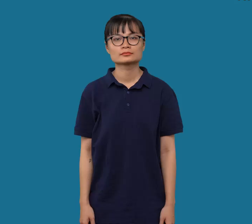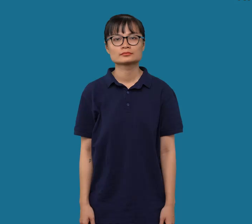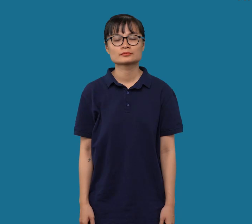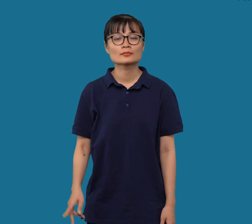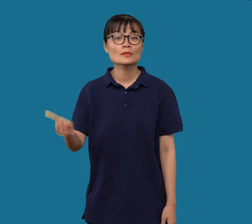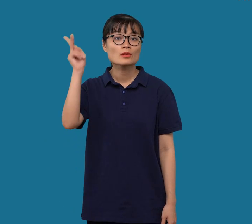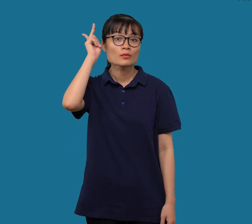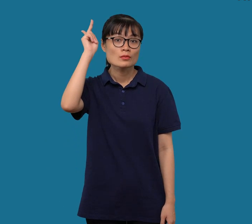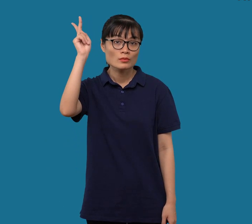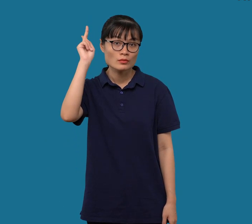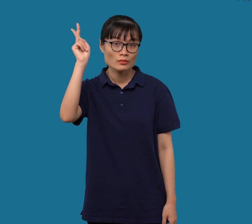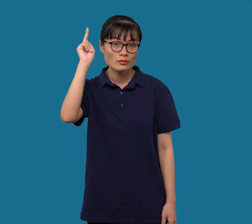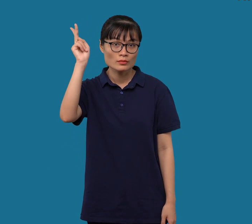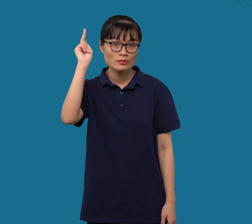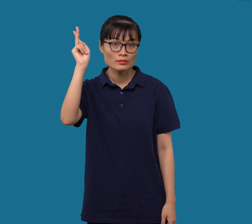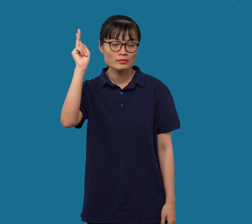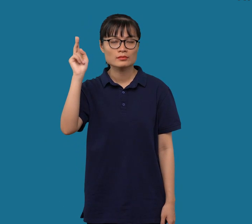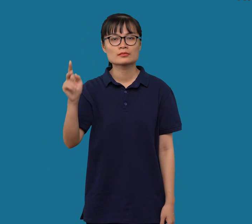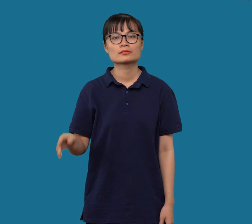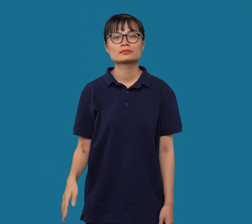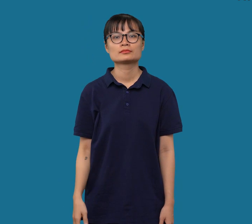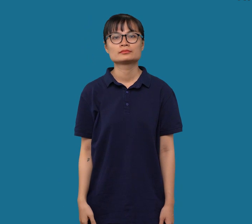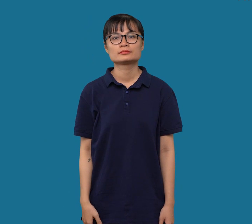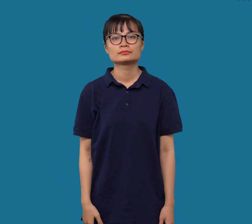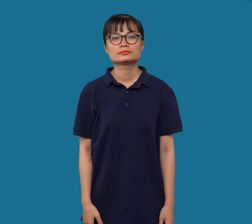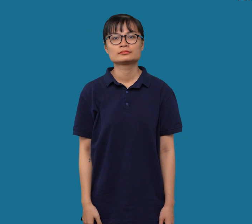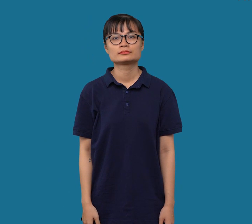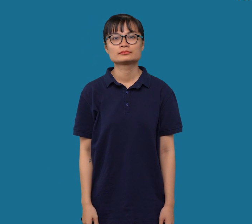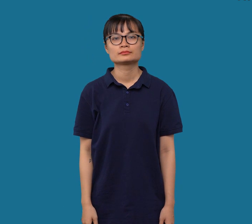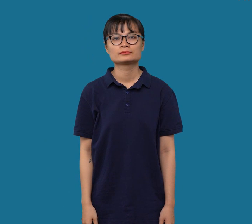Thừa Thiên – Huế